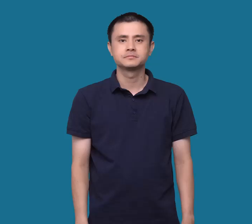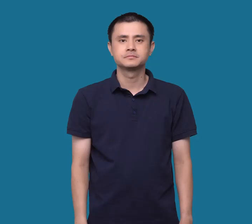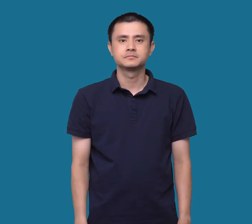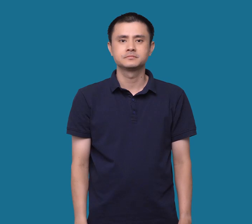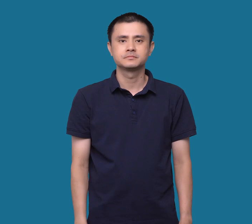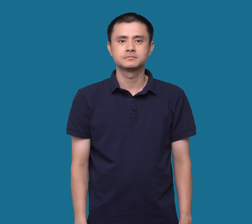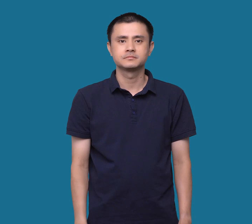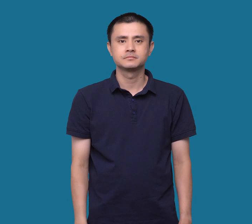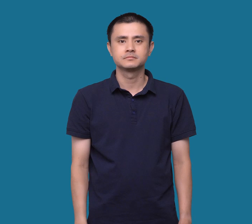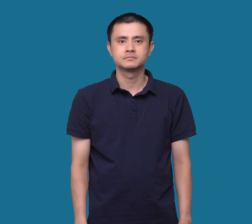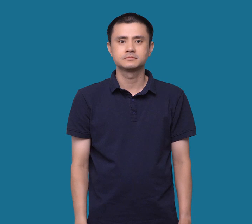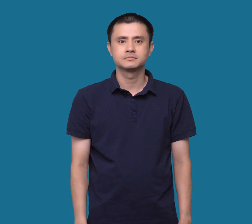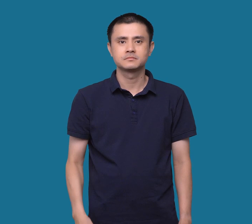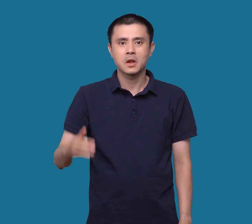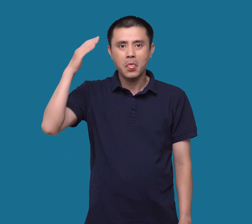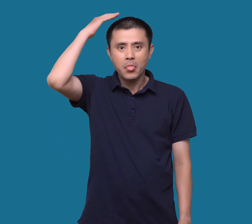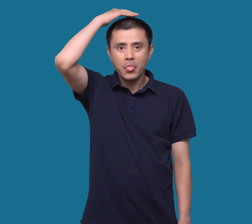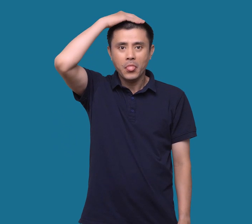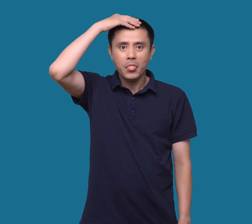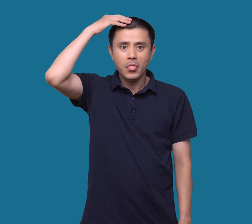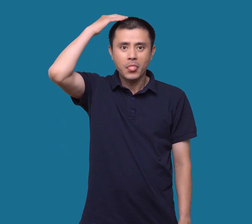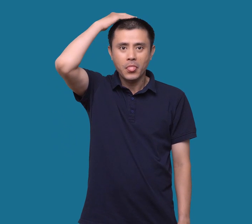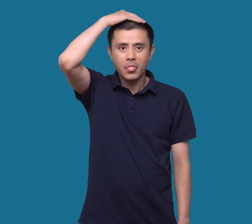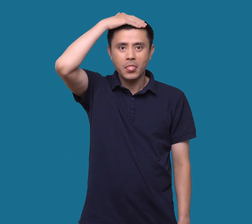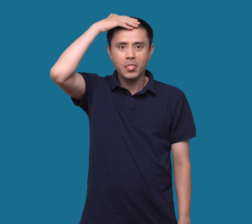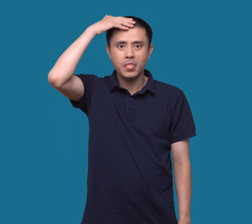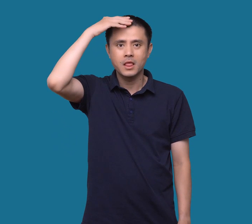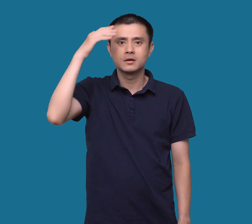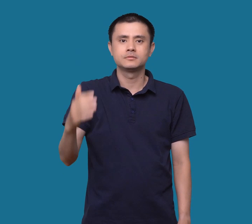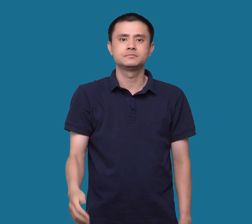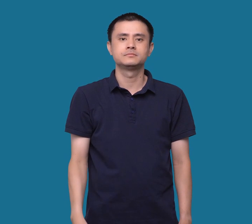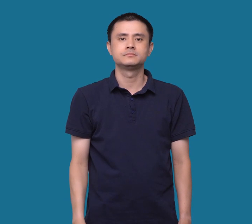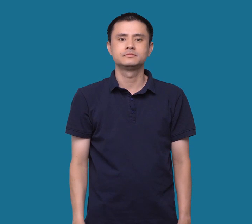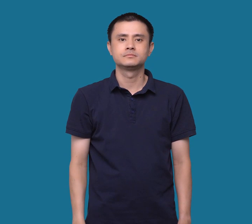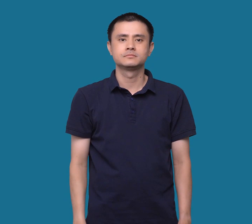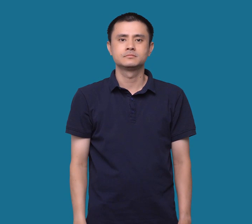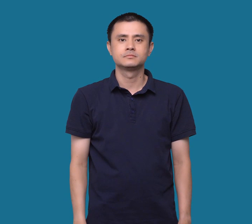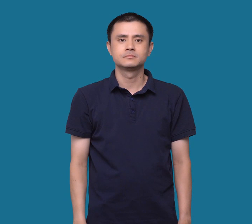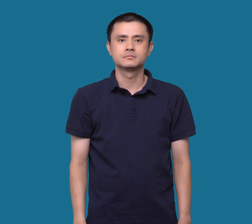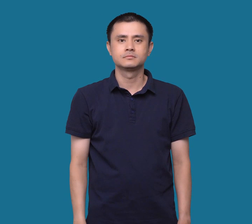trọc đầu